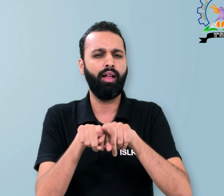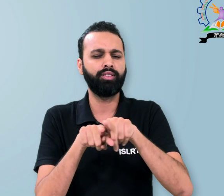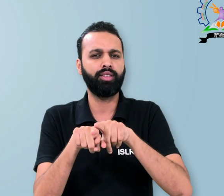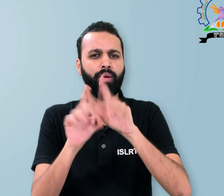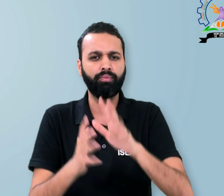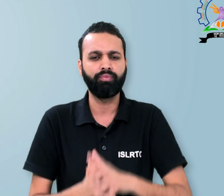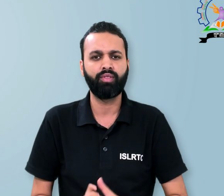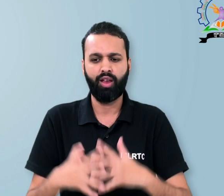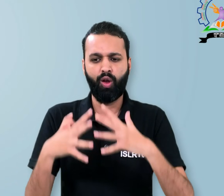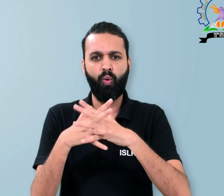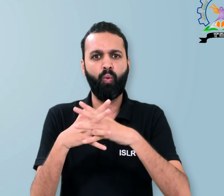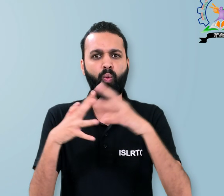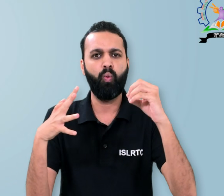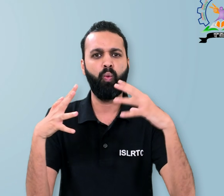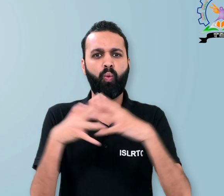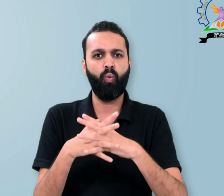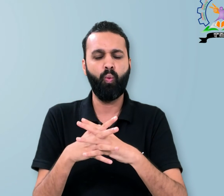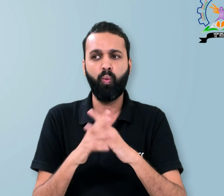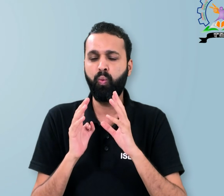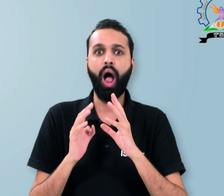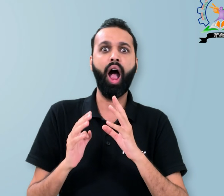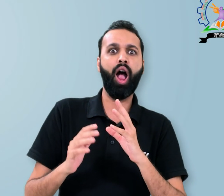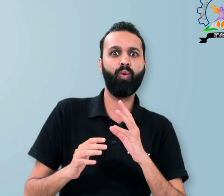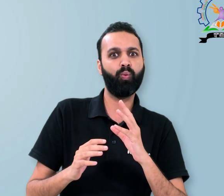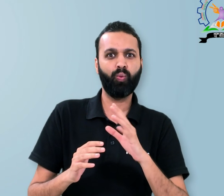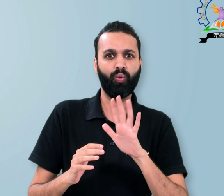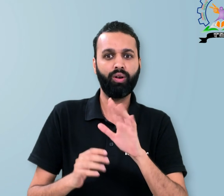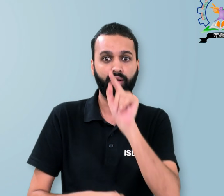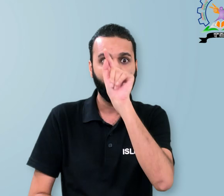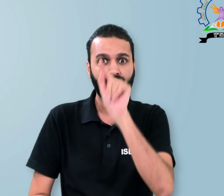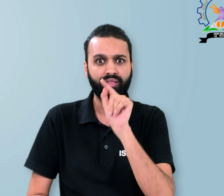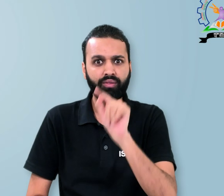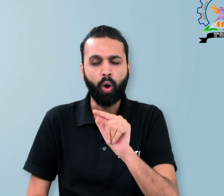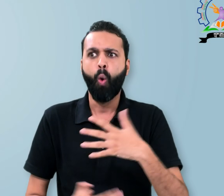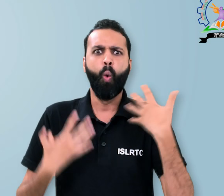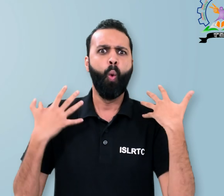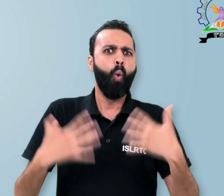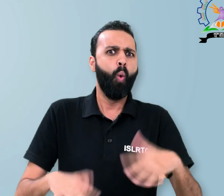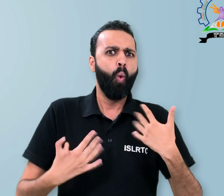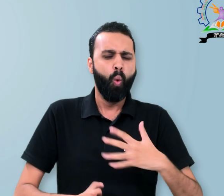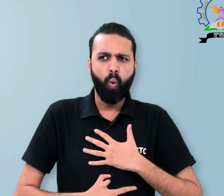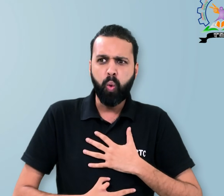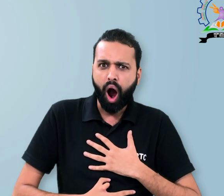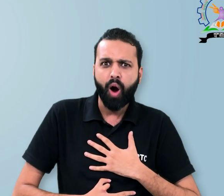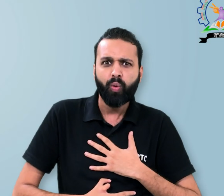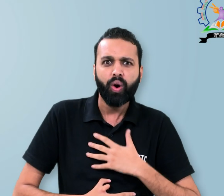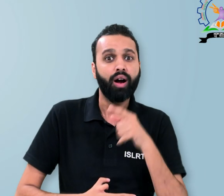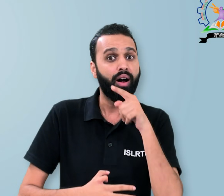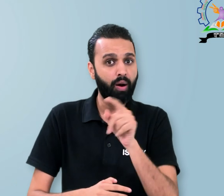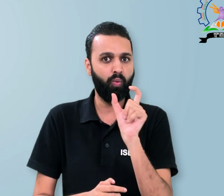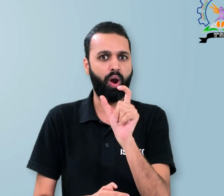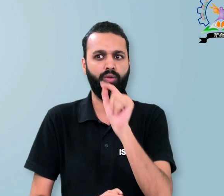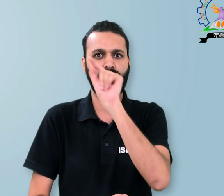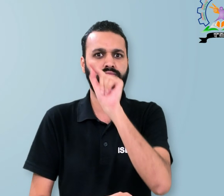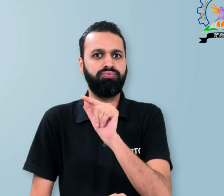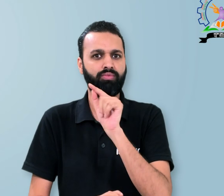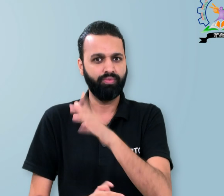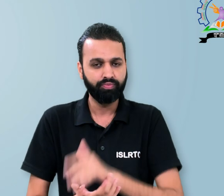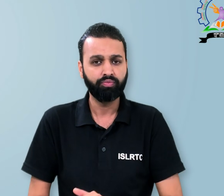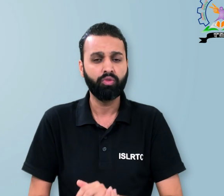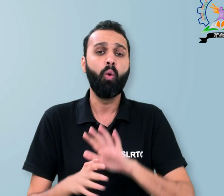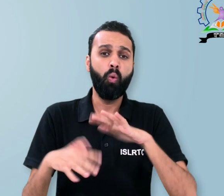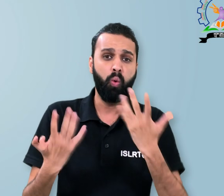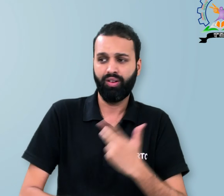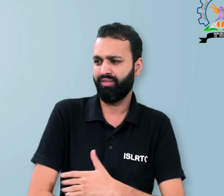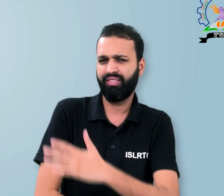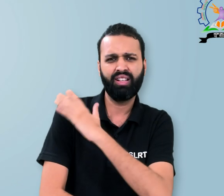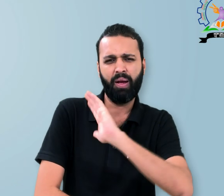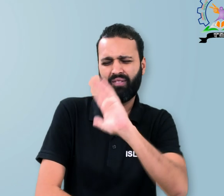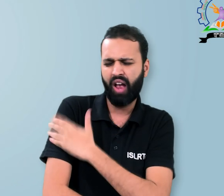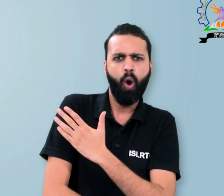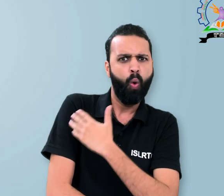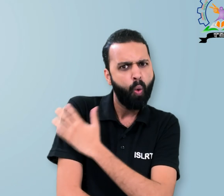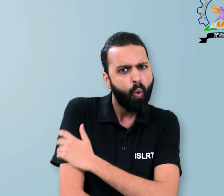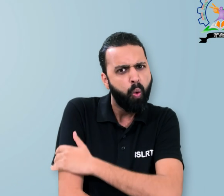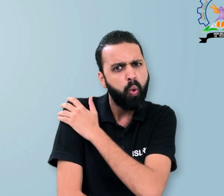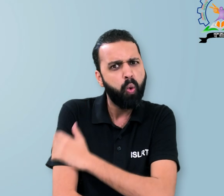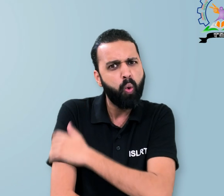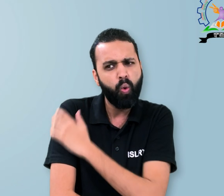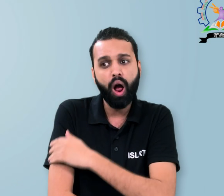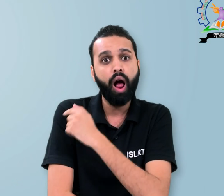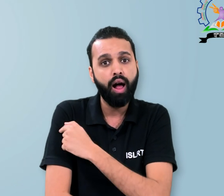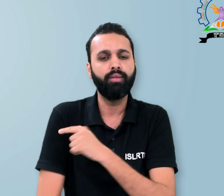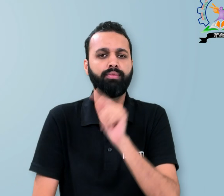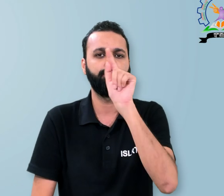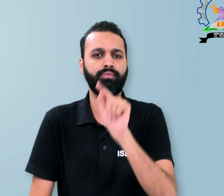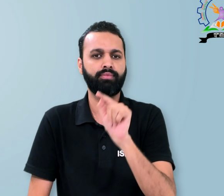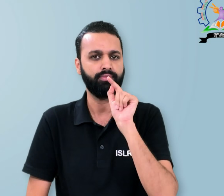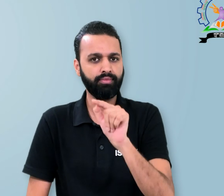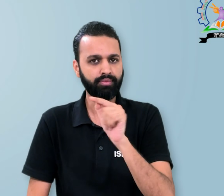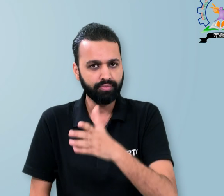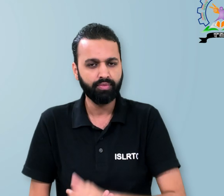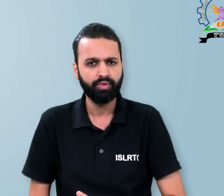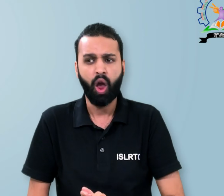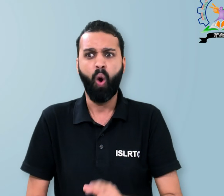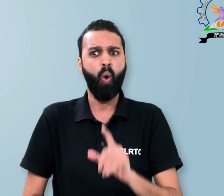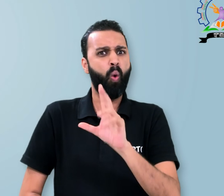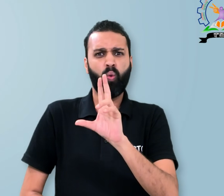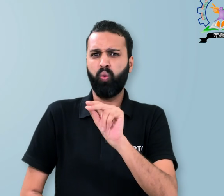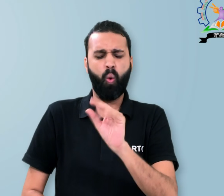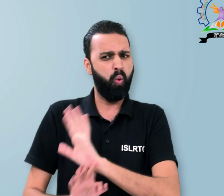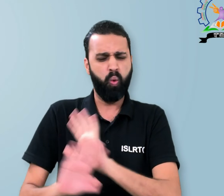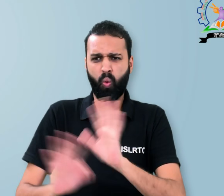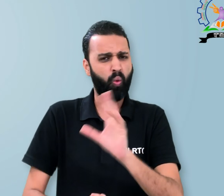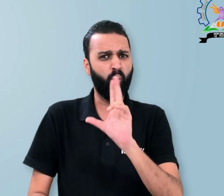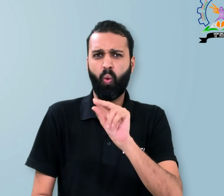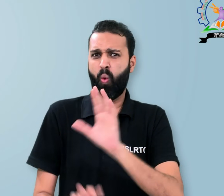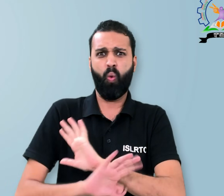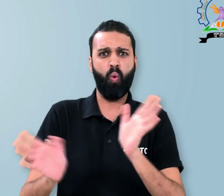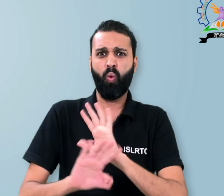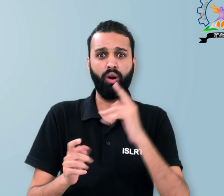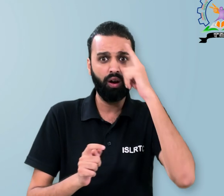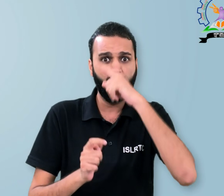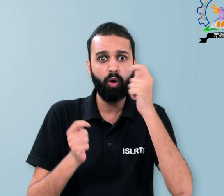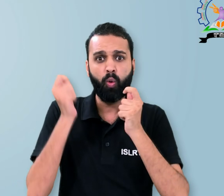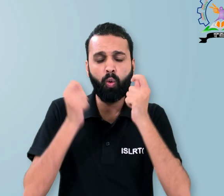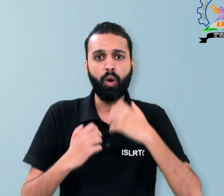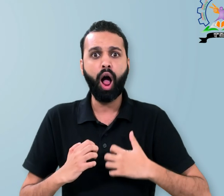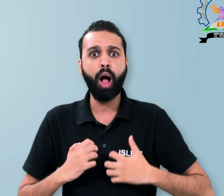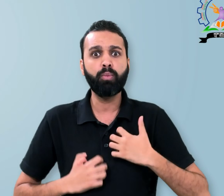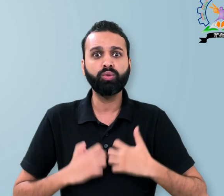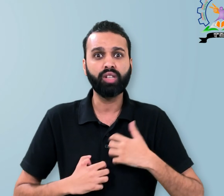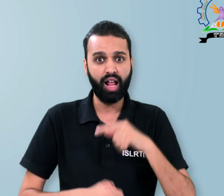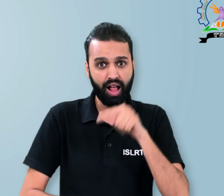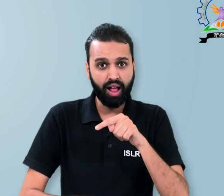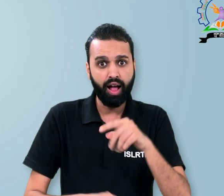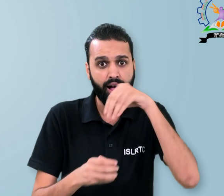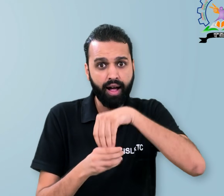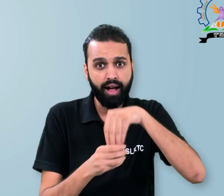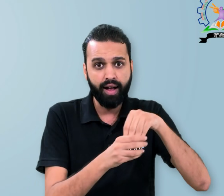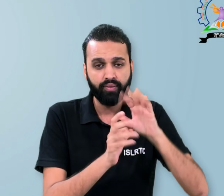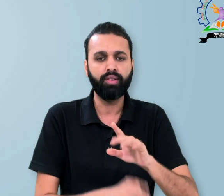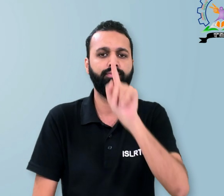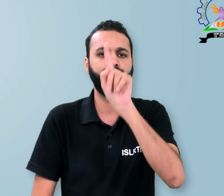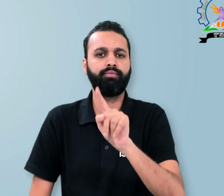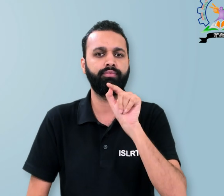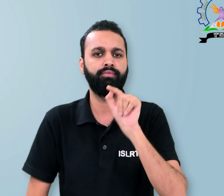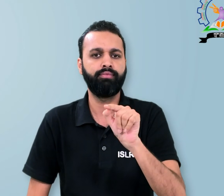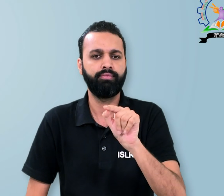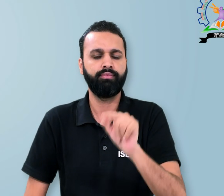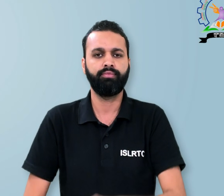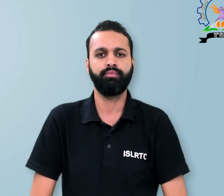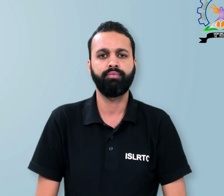Example: ""Wow!"", ""Ouch!"", ""Hey!"", ""Oh no!"""